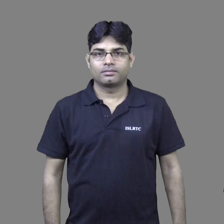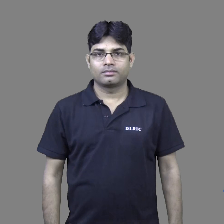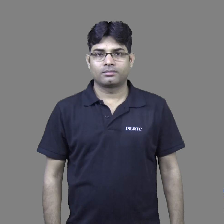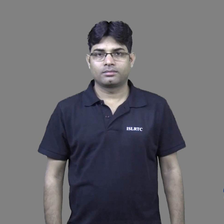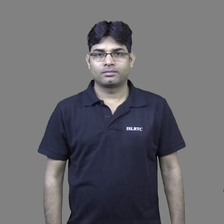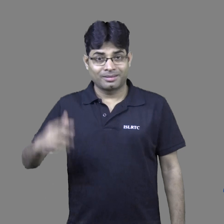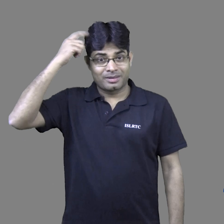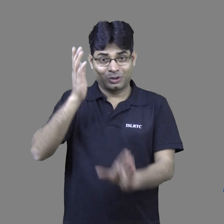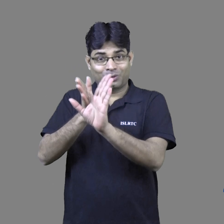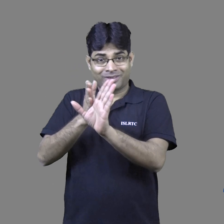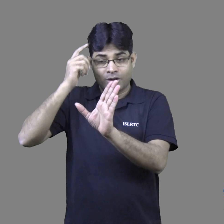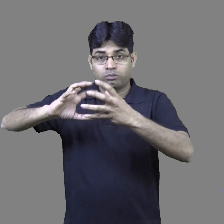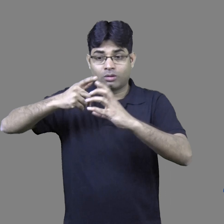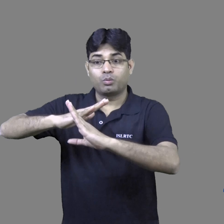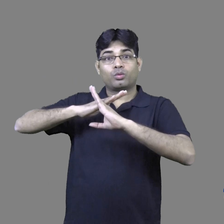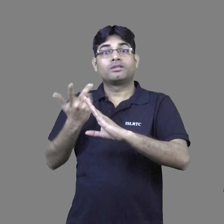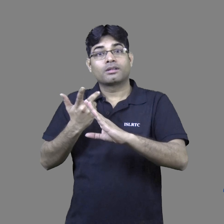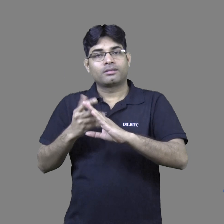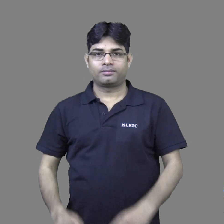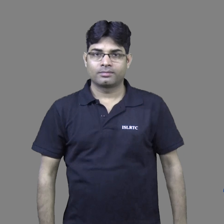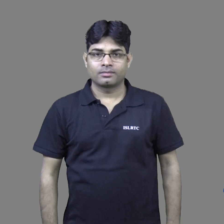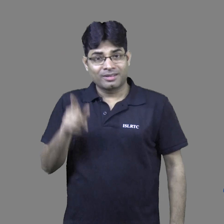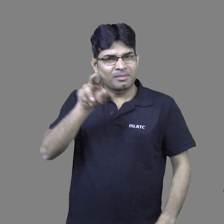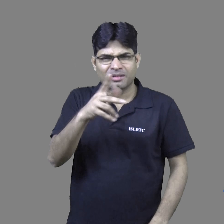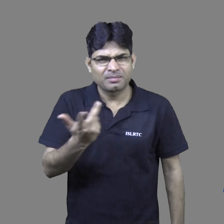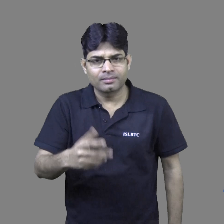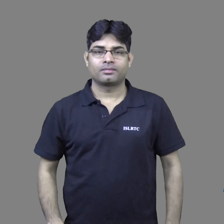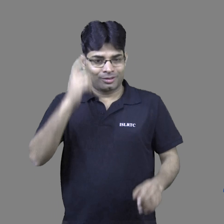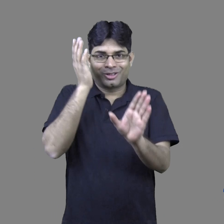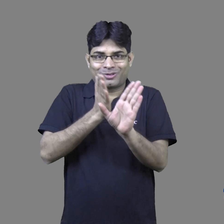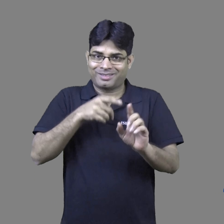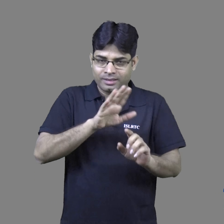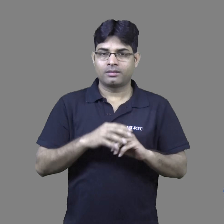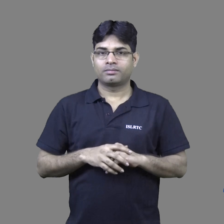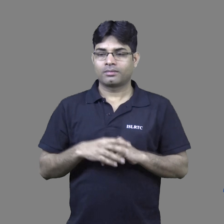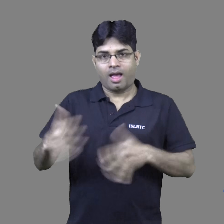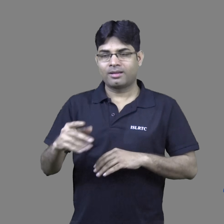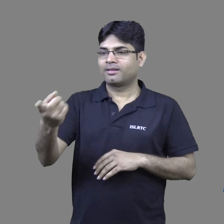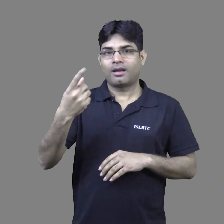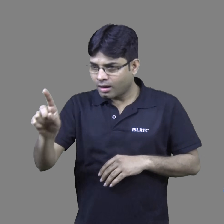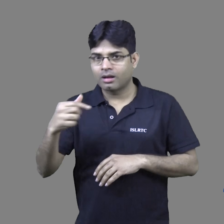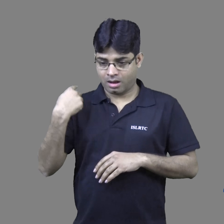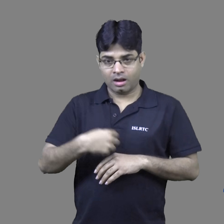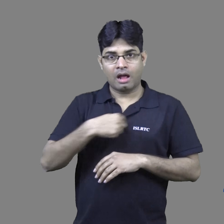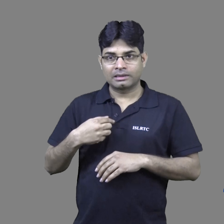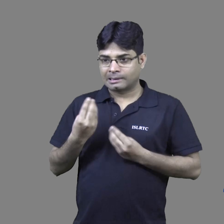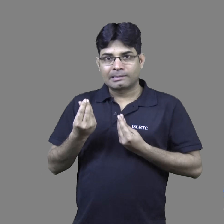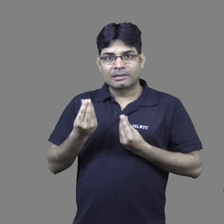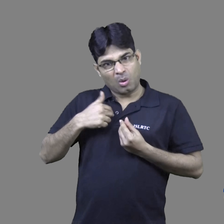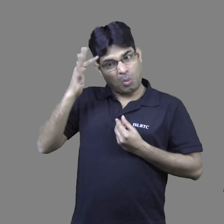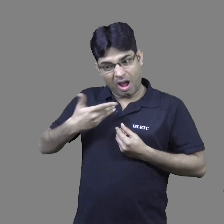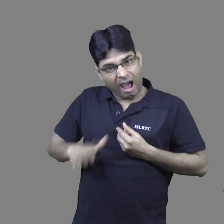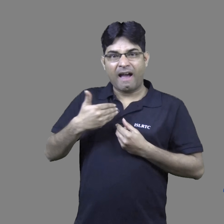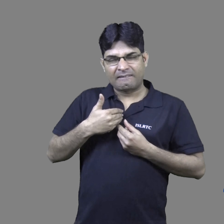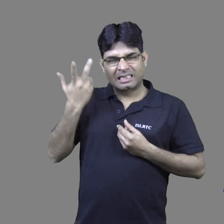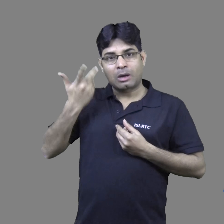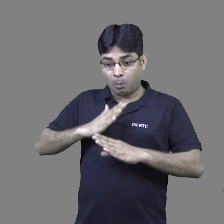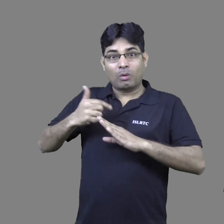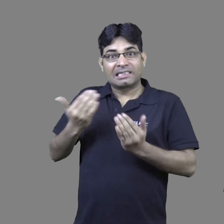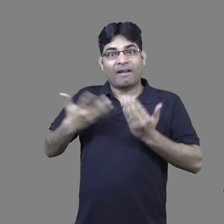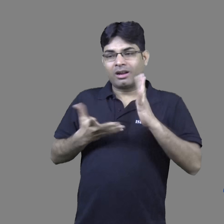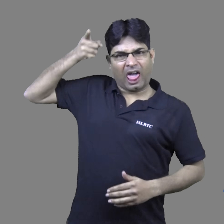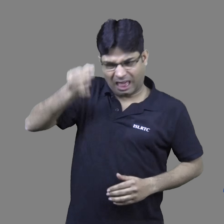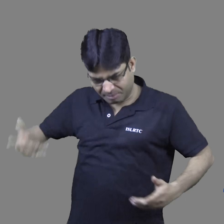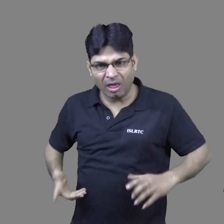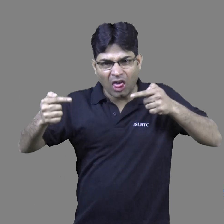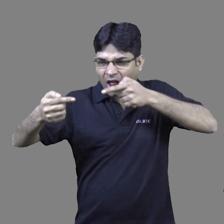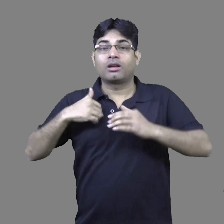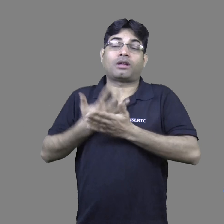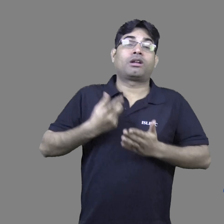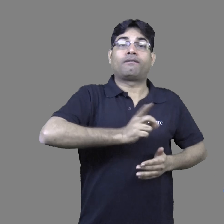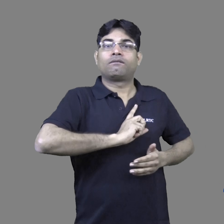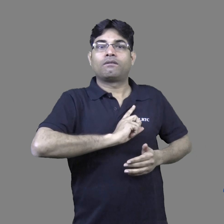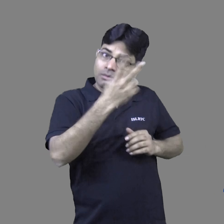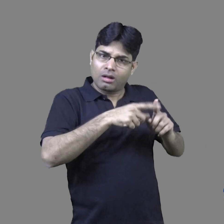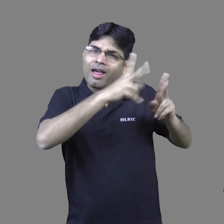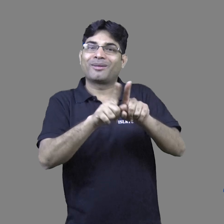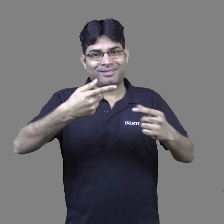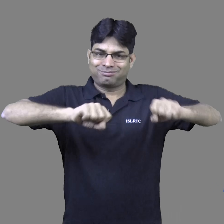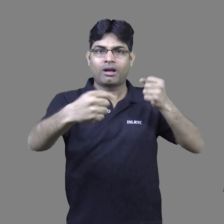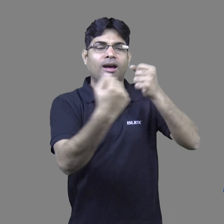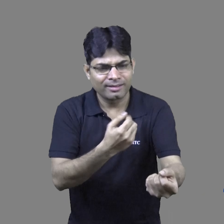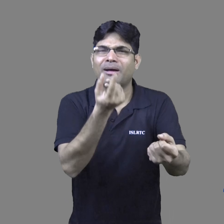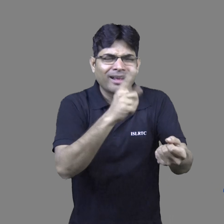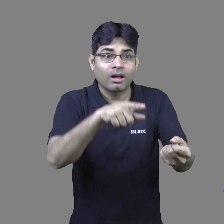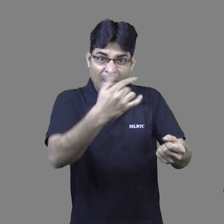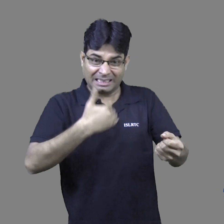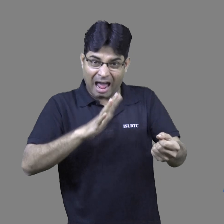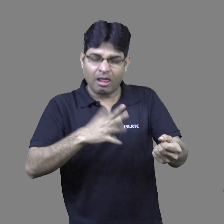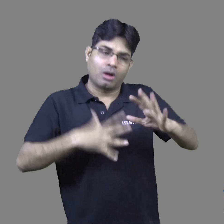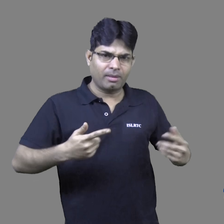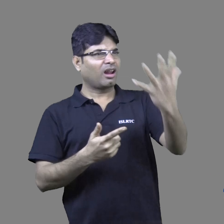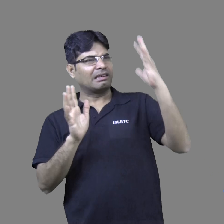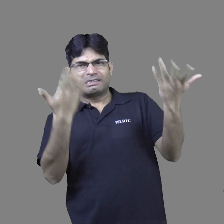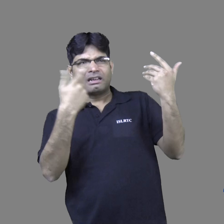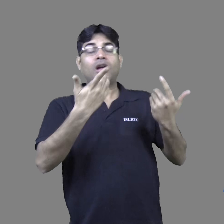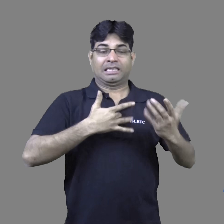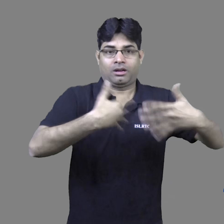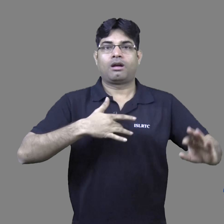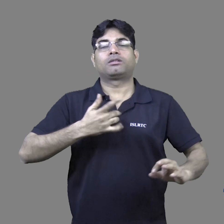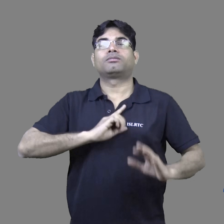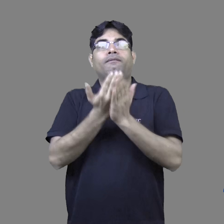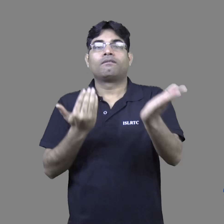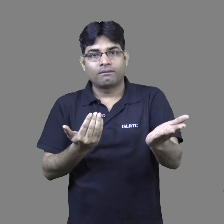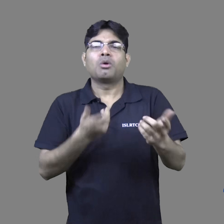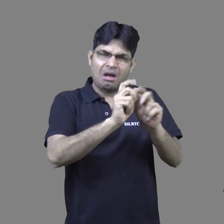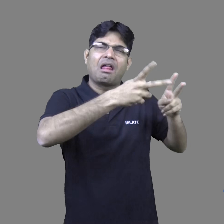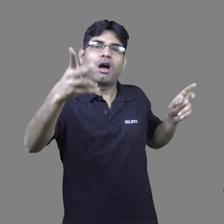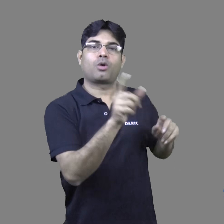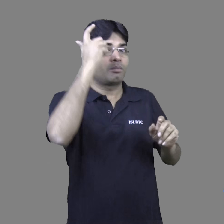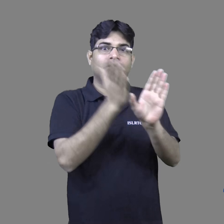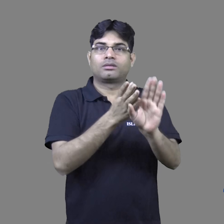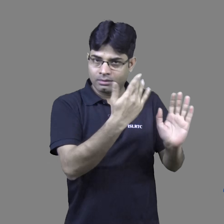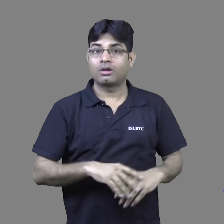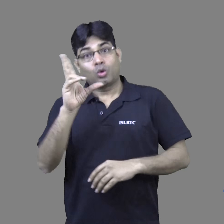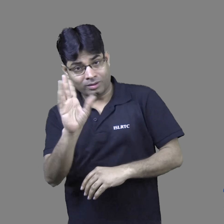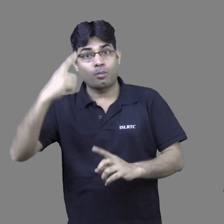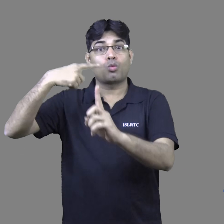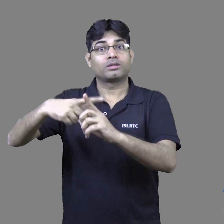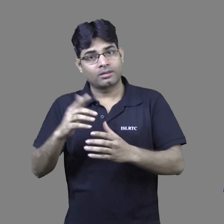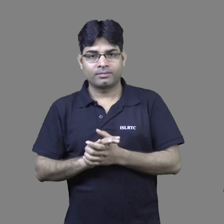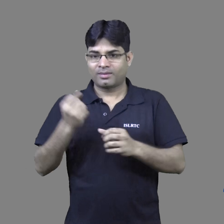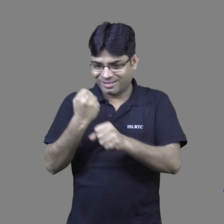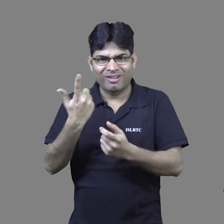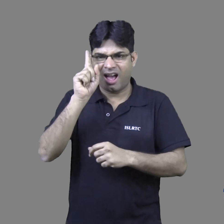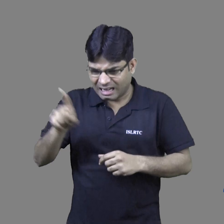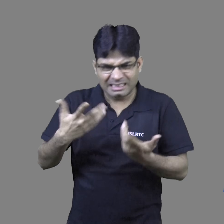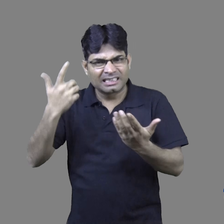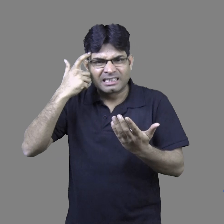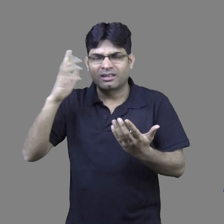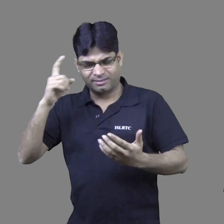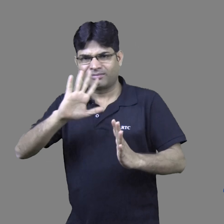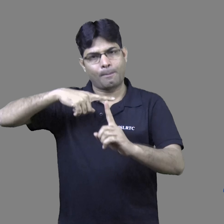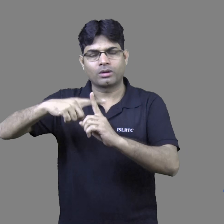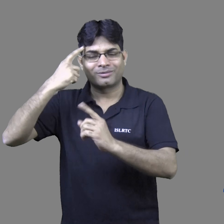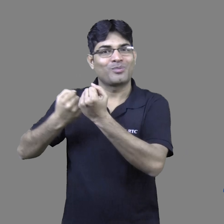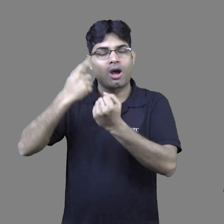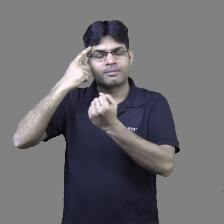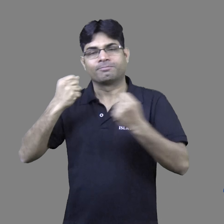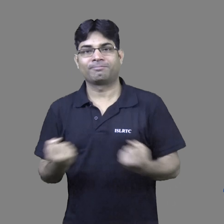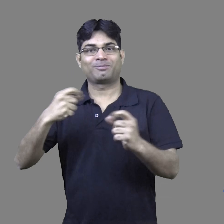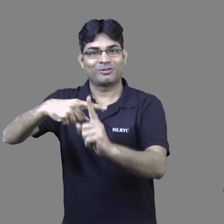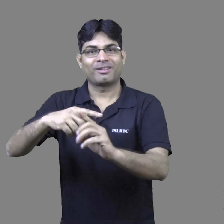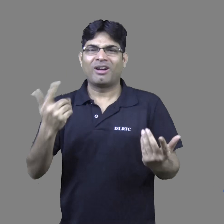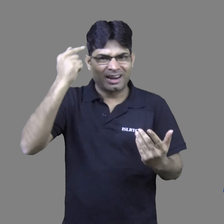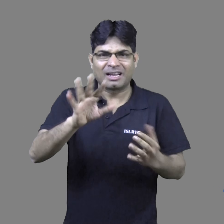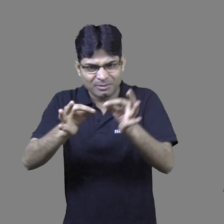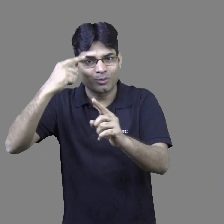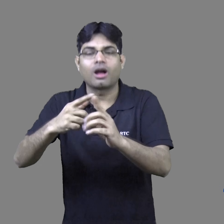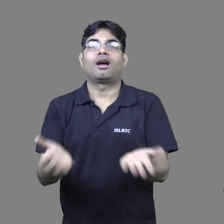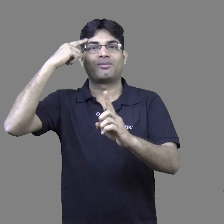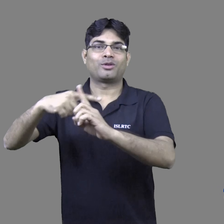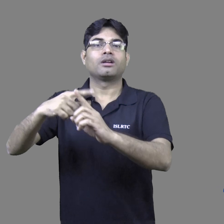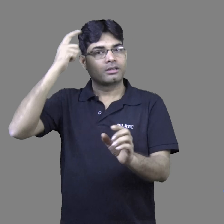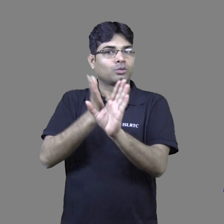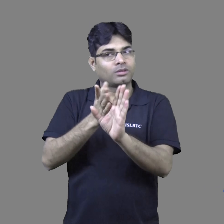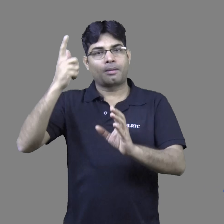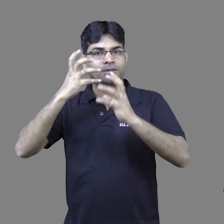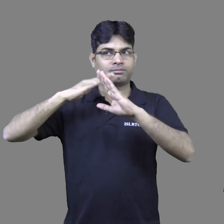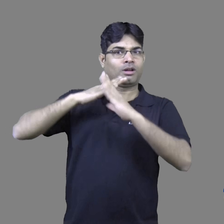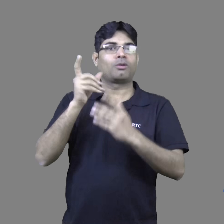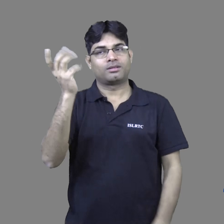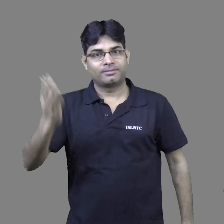Defence Mechanism